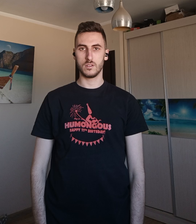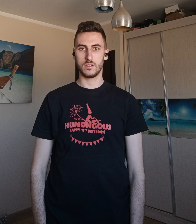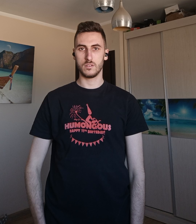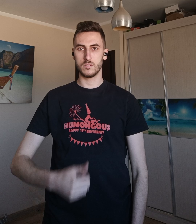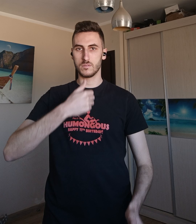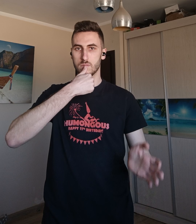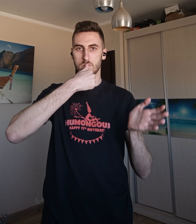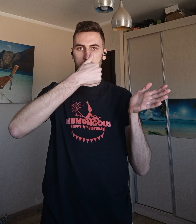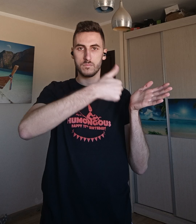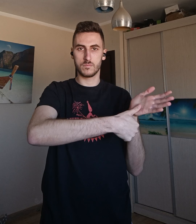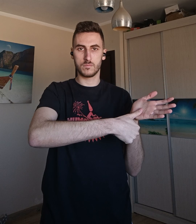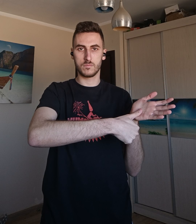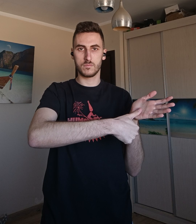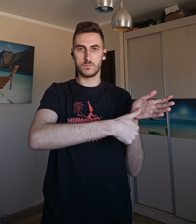בנק